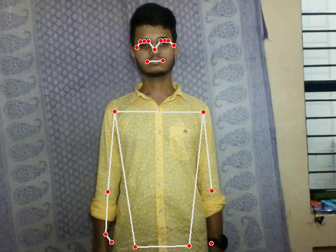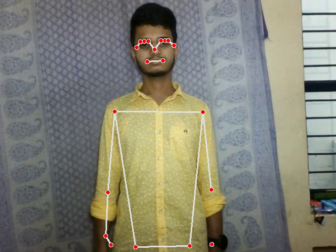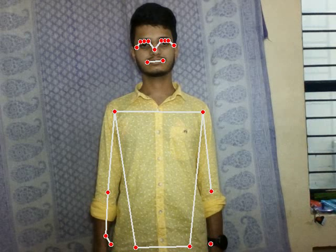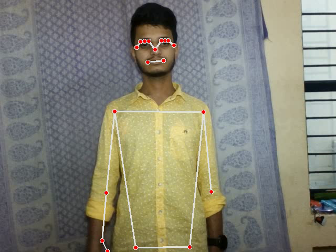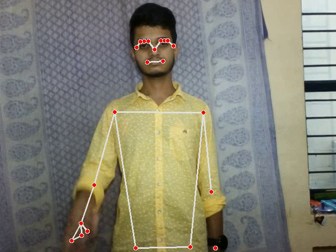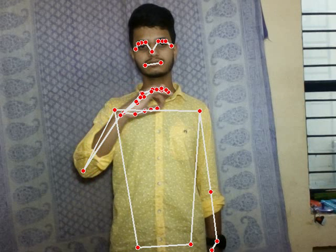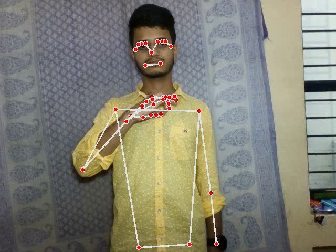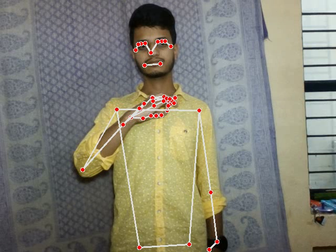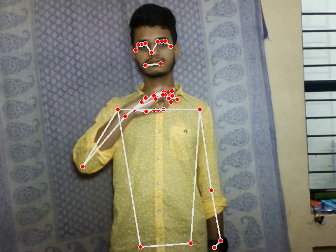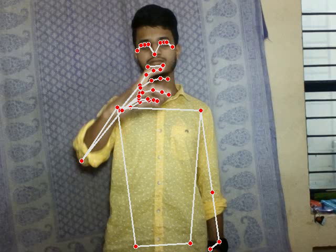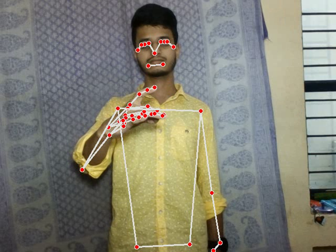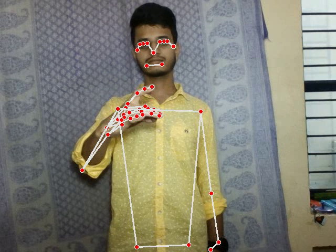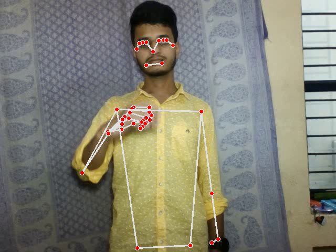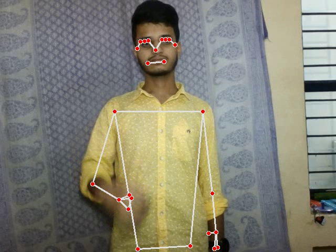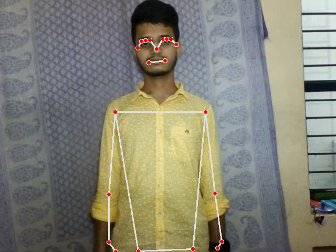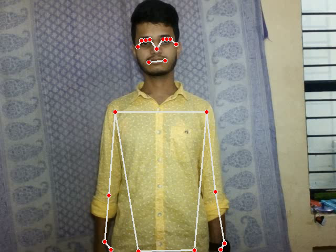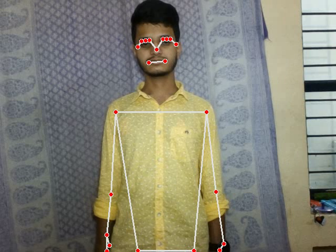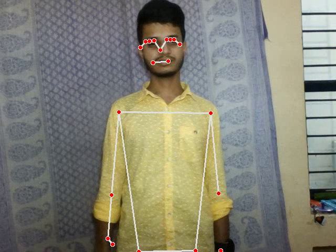like